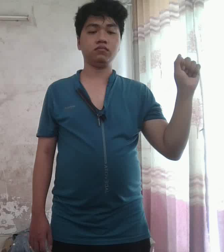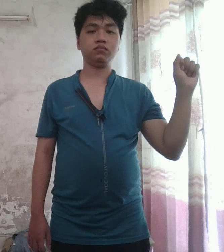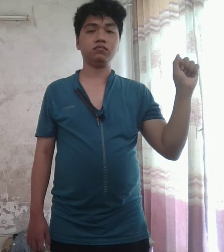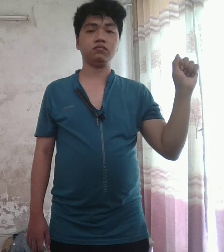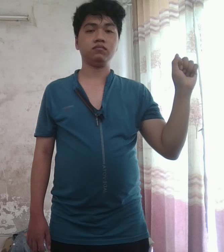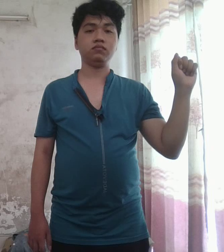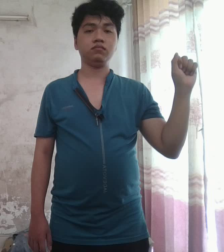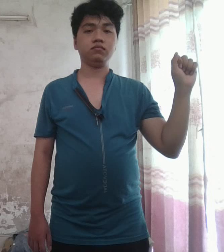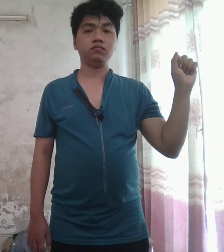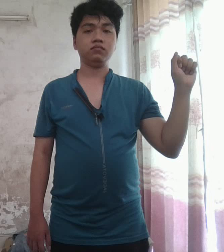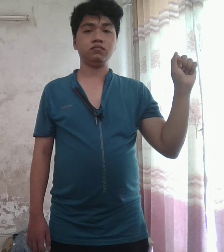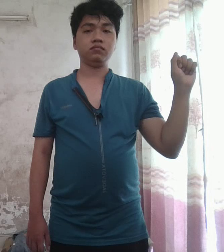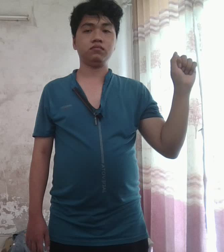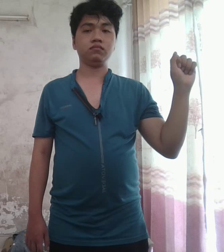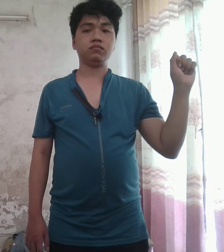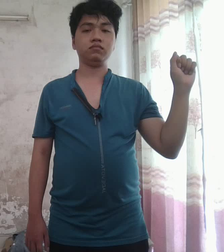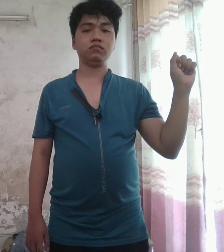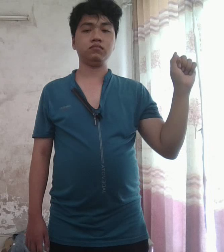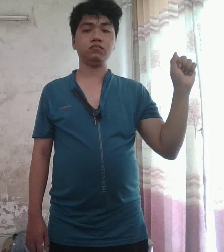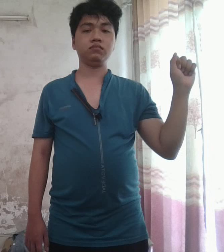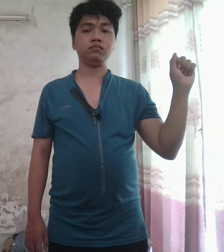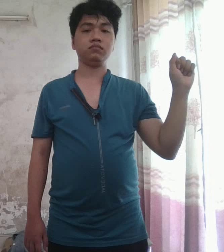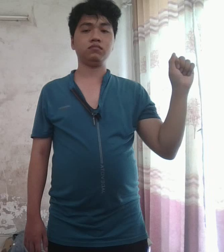a